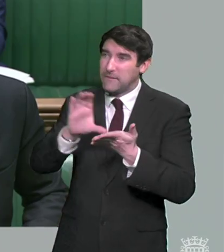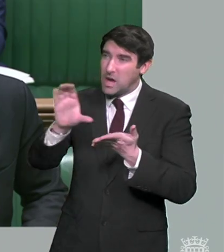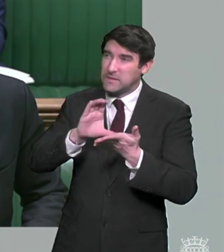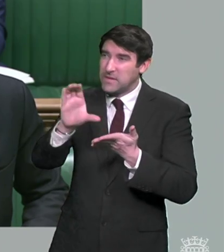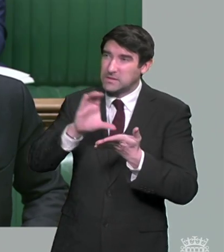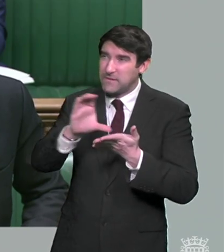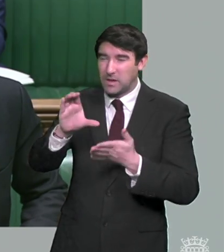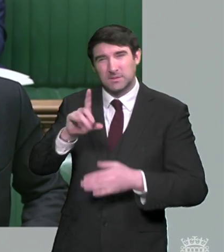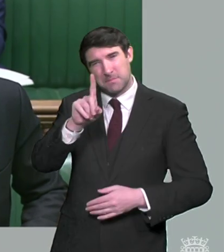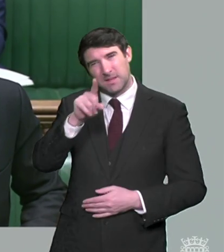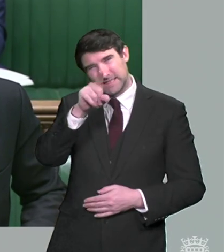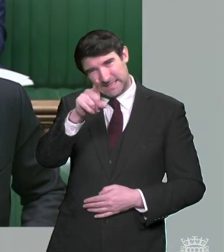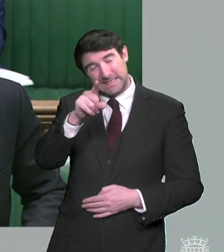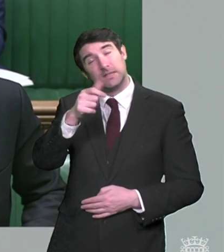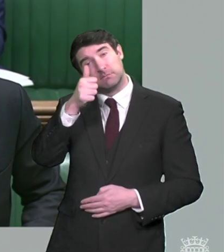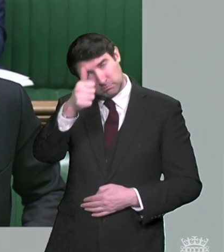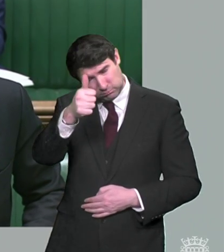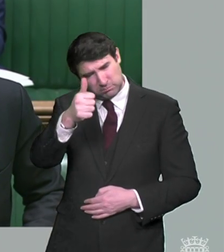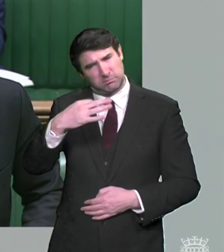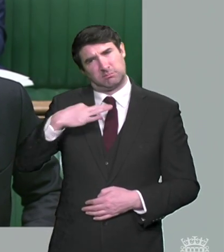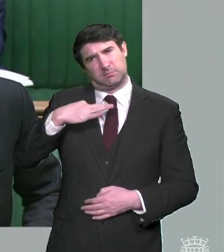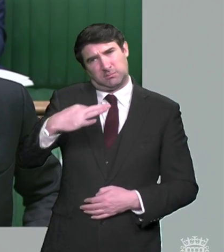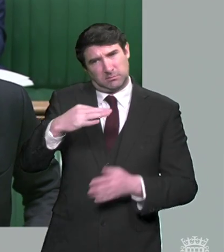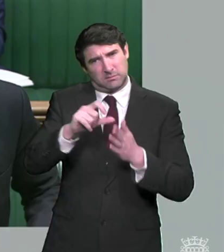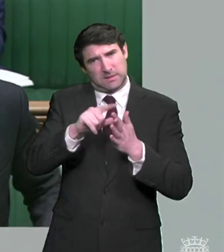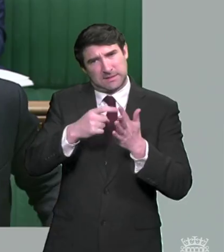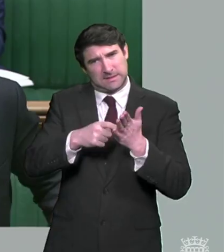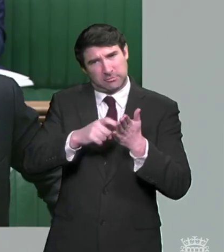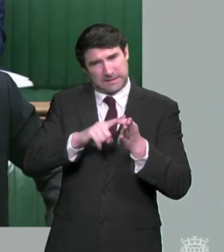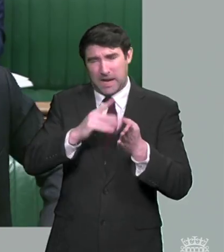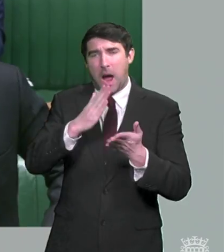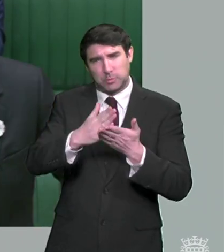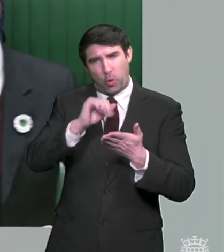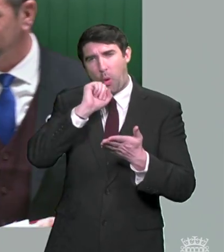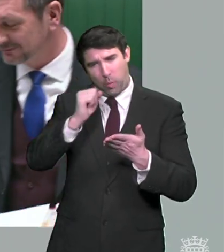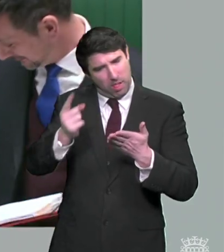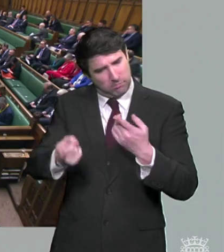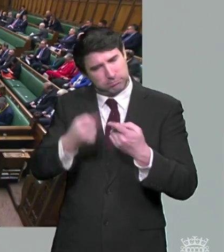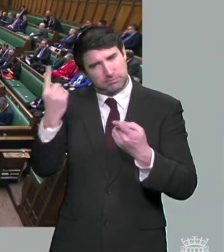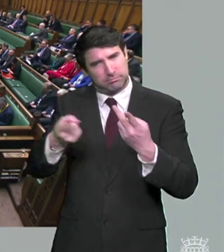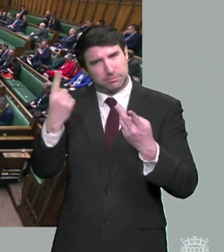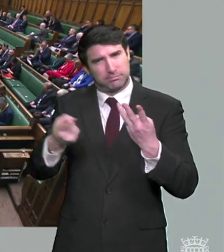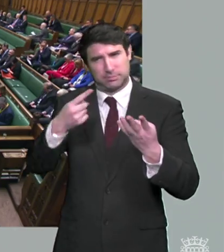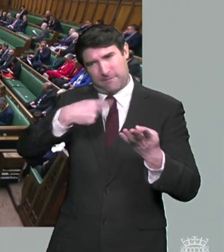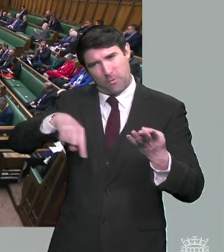The honourable Gentleman is undoubtedly a fine champion of his area and I am sure he will continue to hold us to account on all these matters.